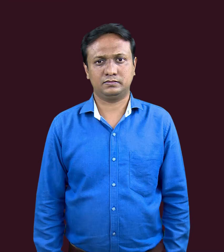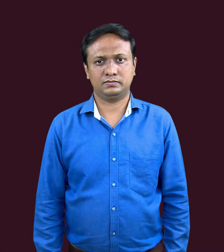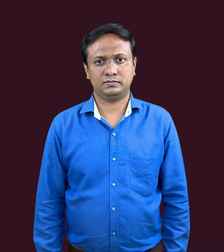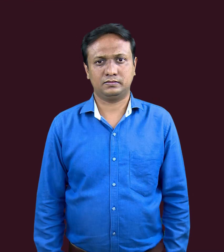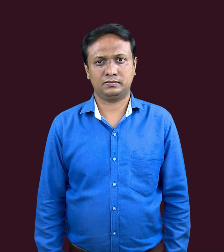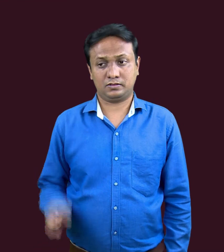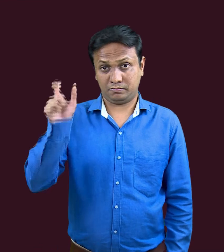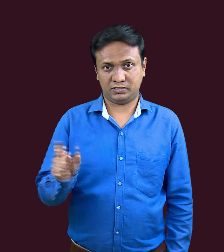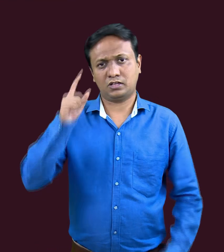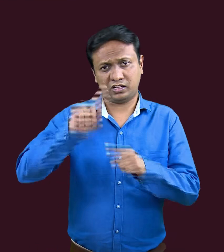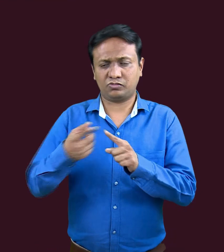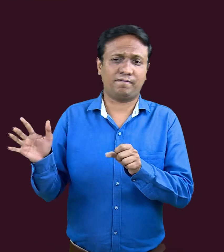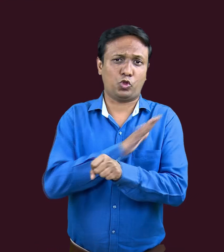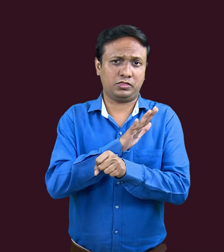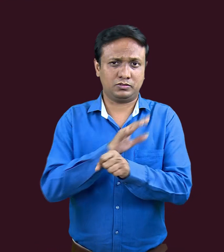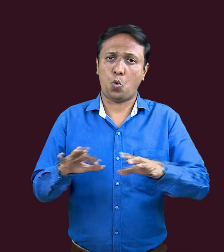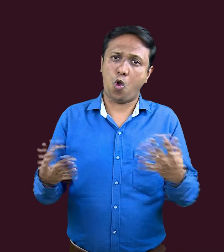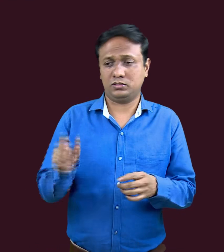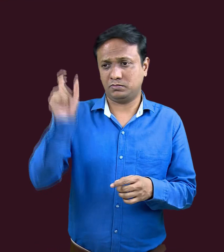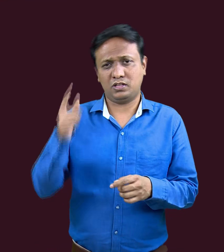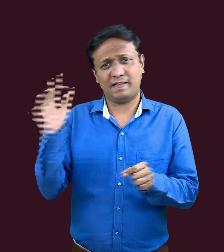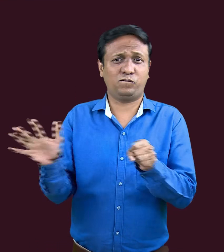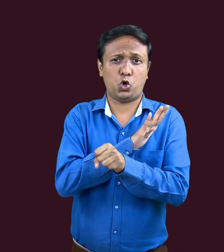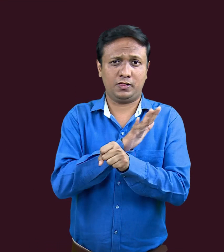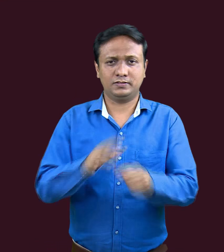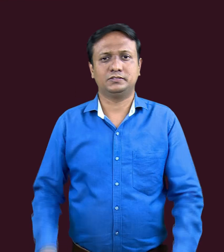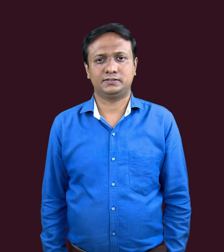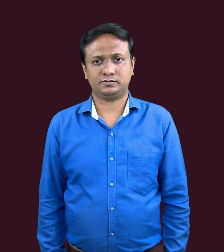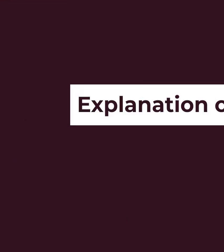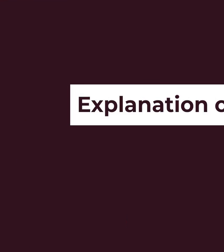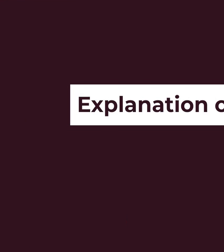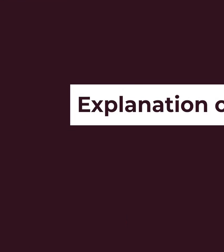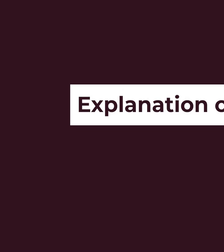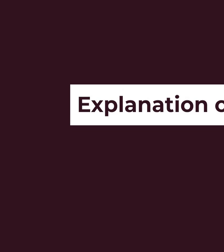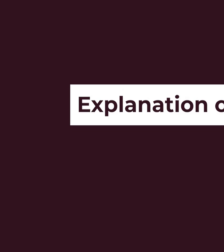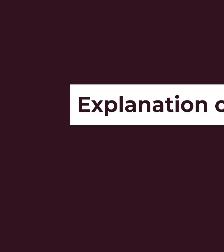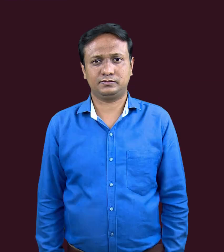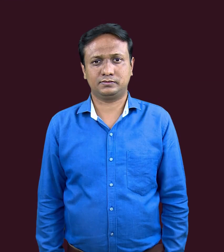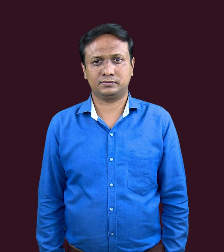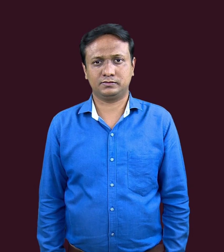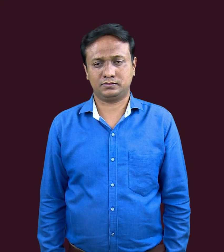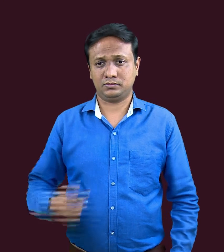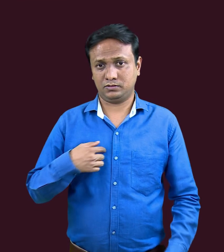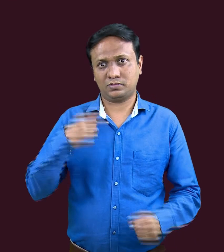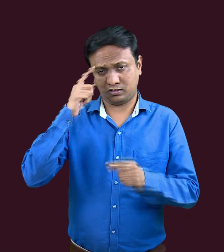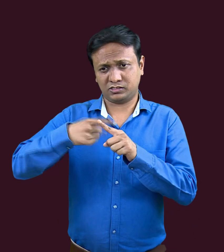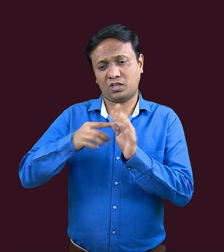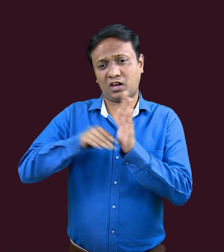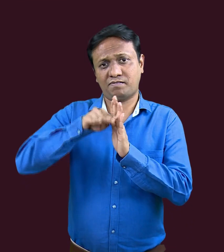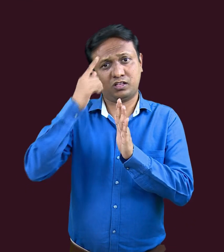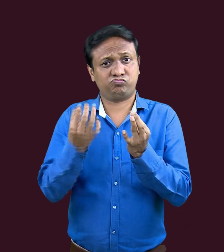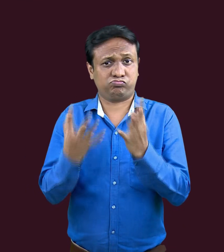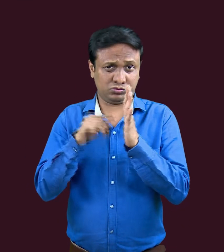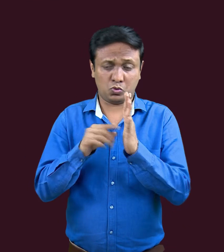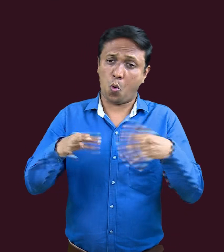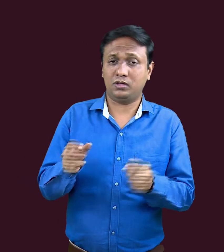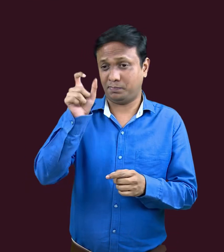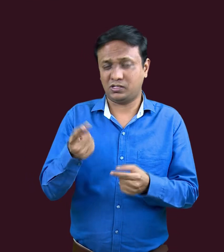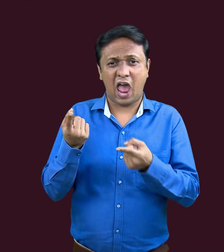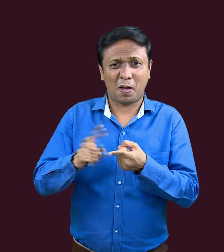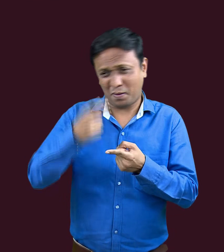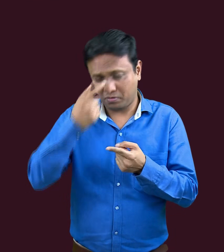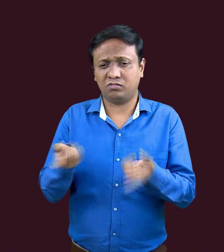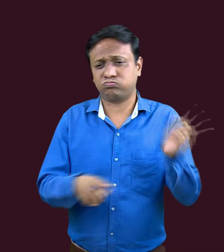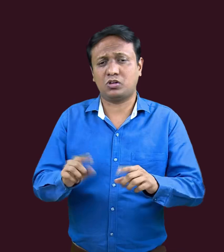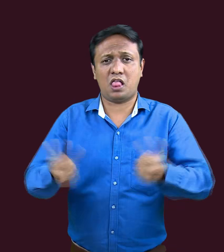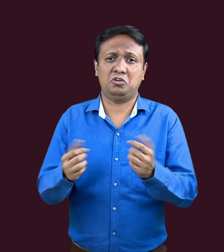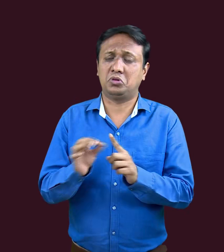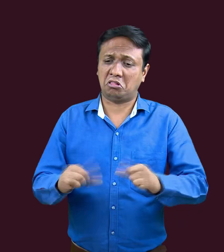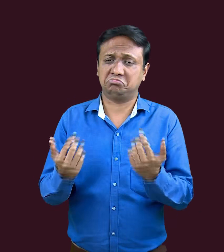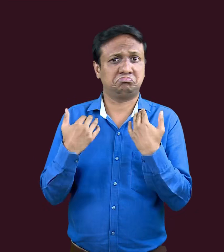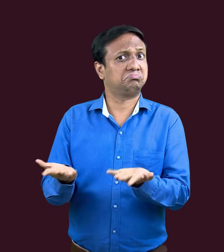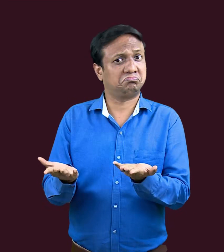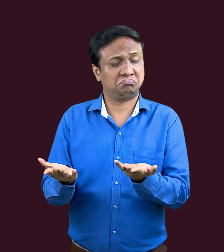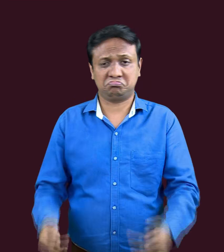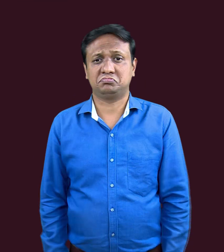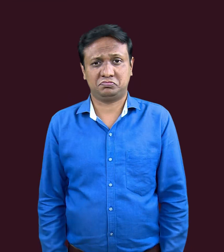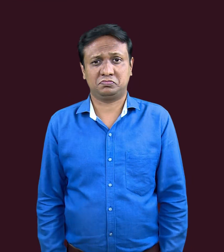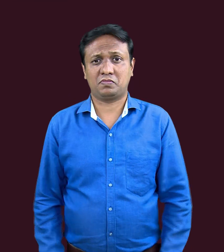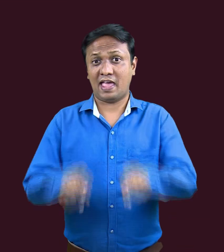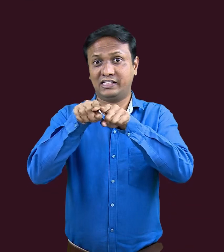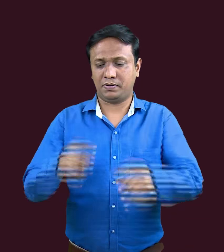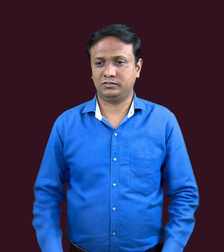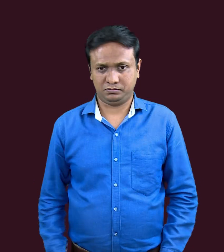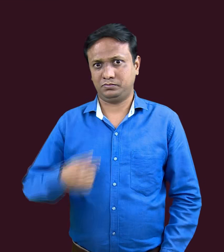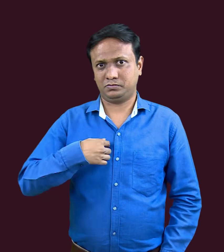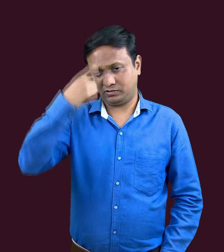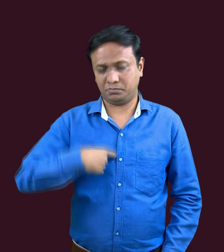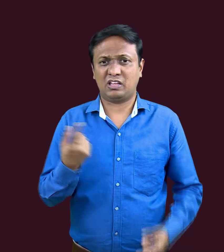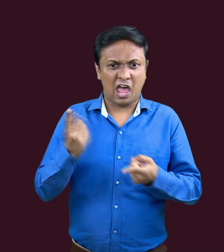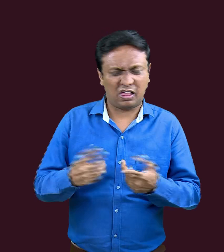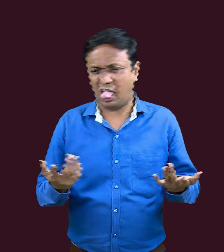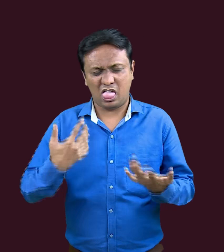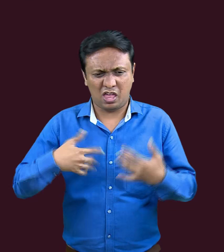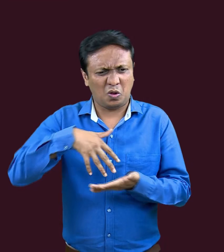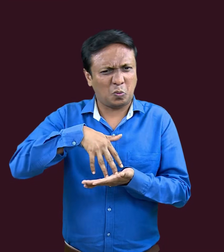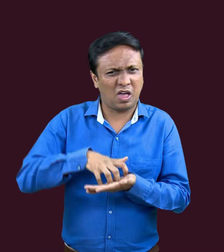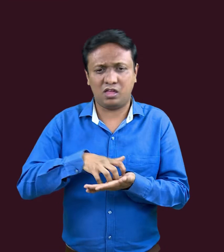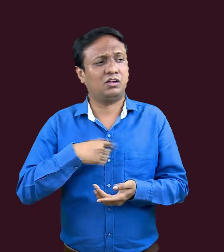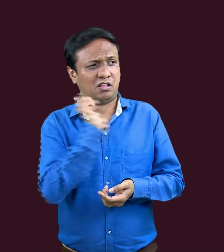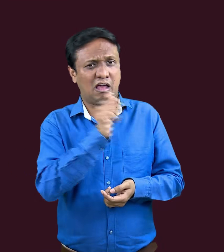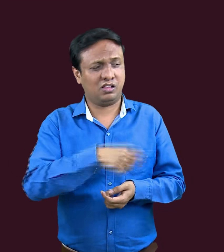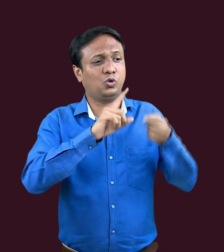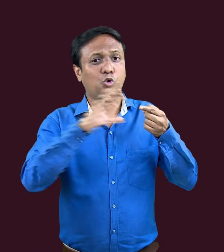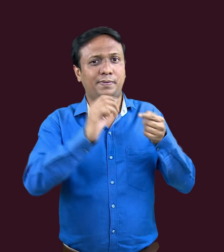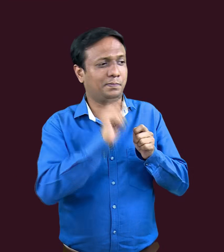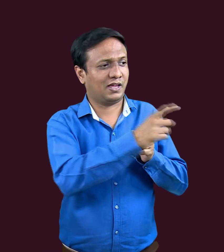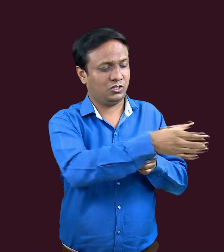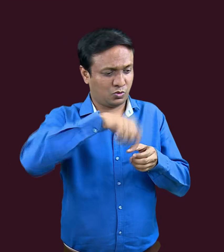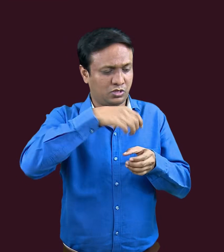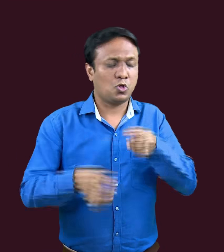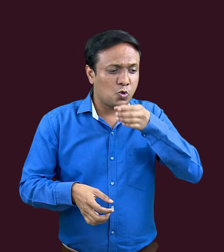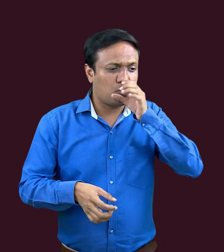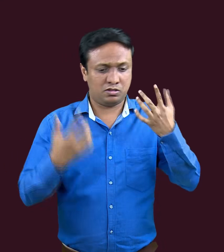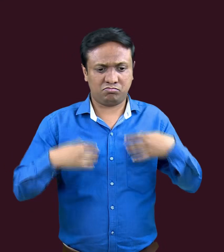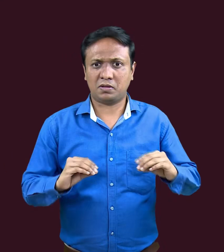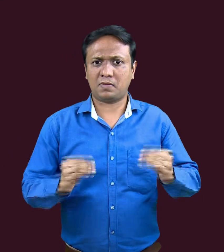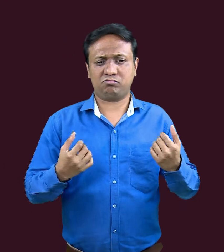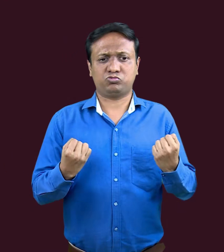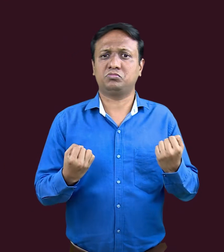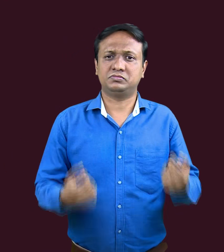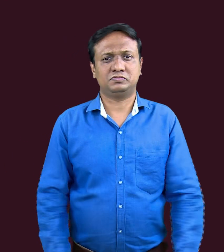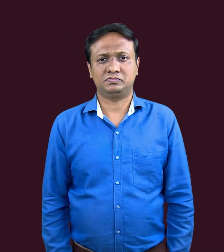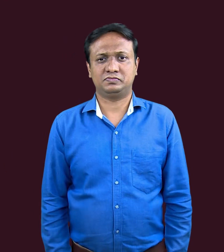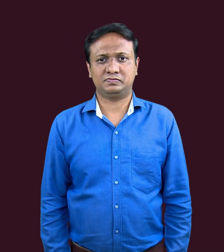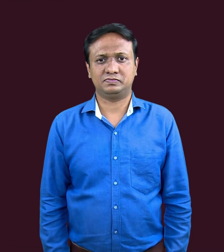Extremely aware